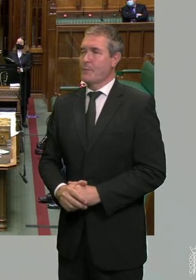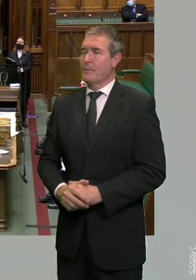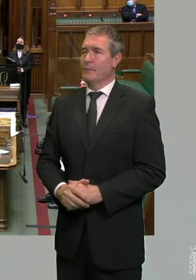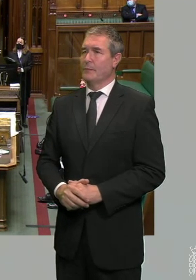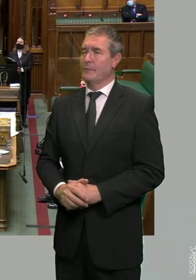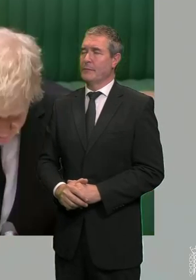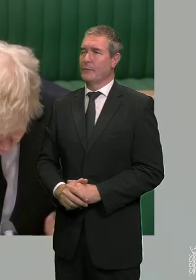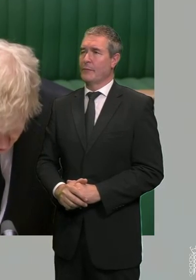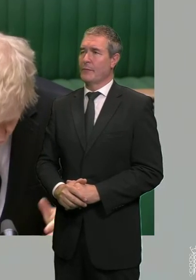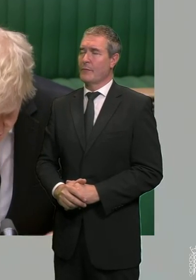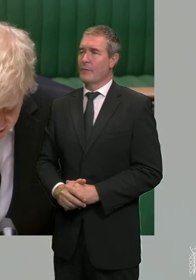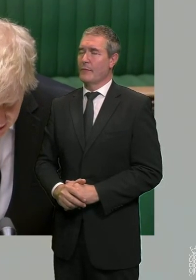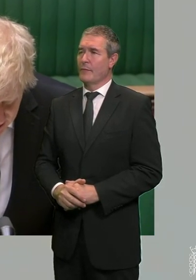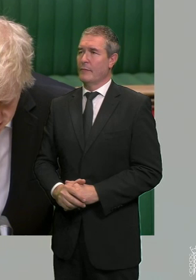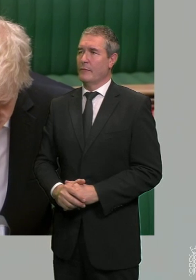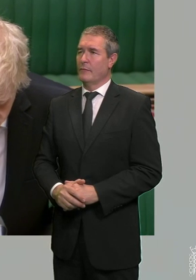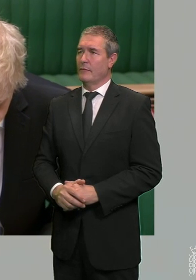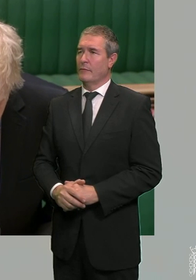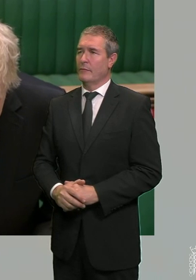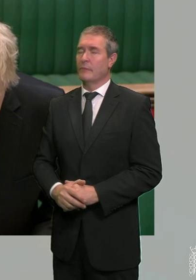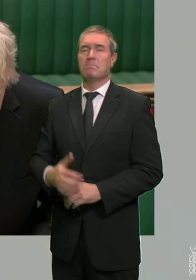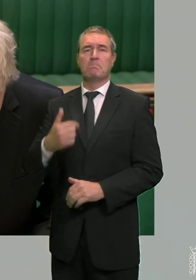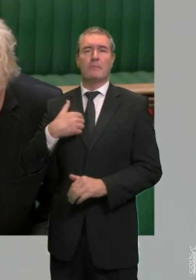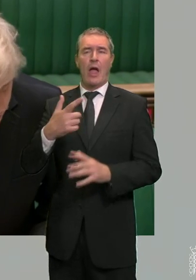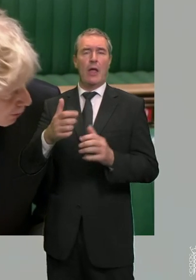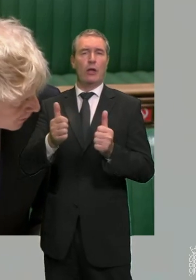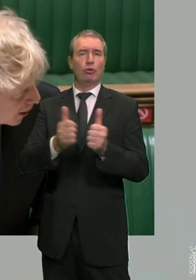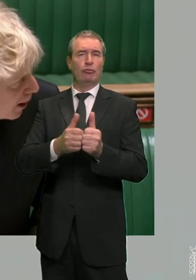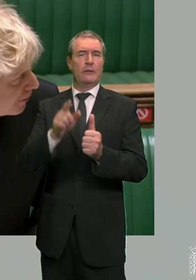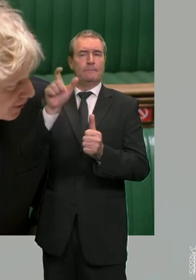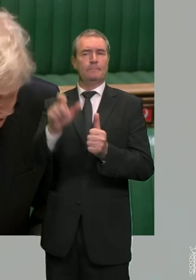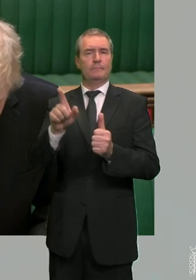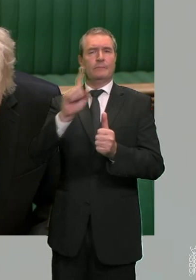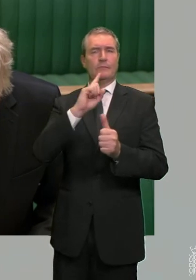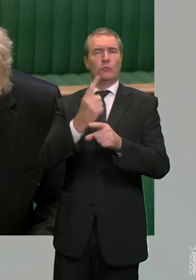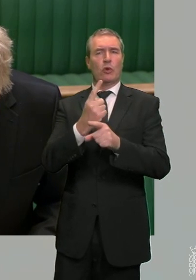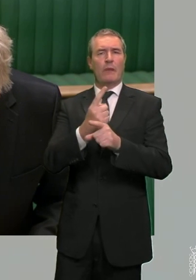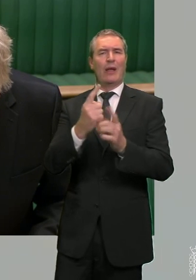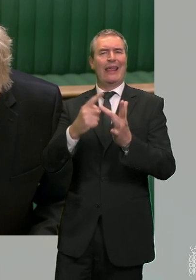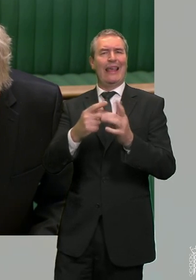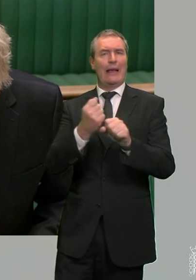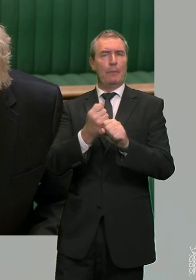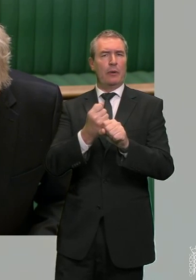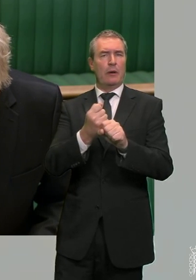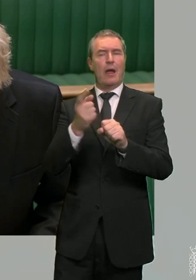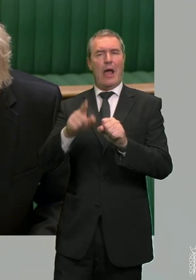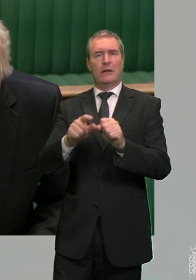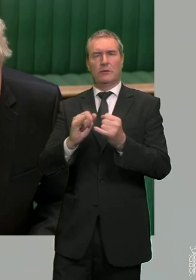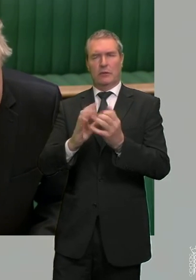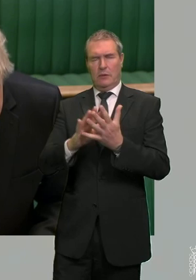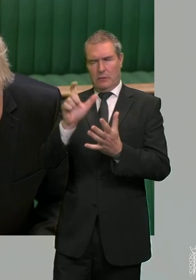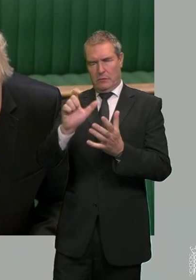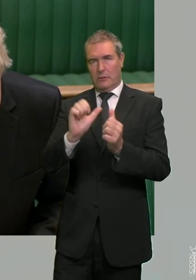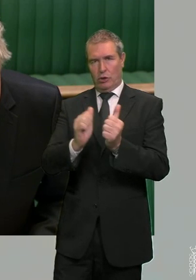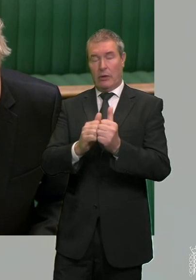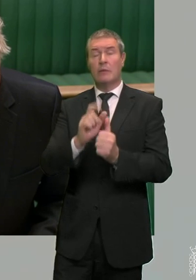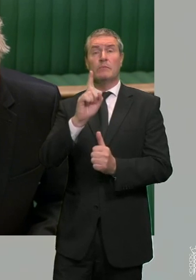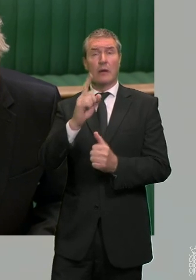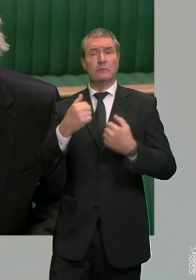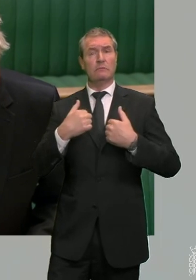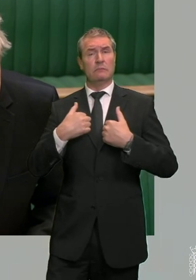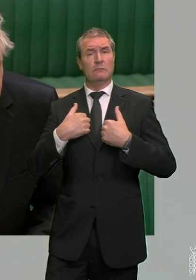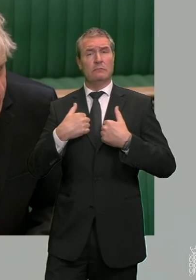I join the right honourable and learned Gentleman in what he said about Ian Gibson.